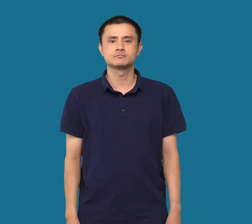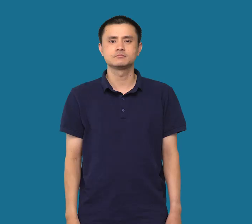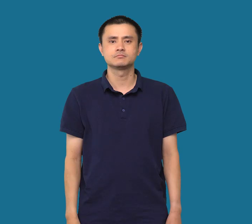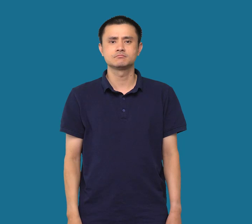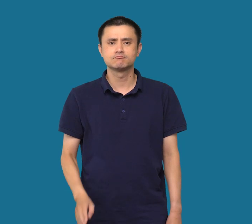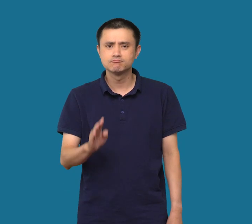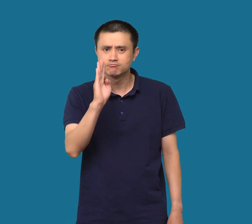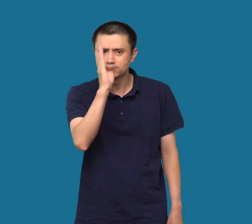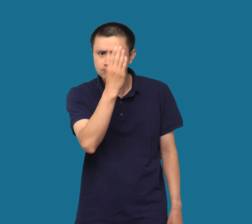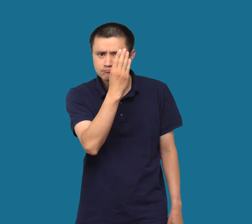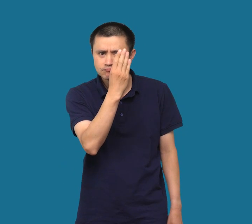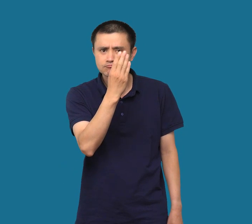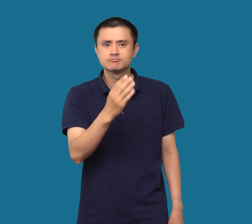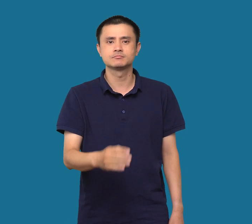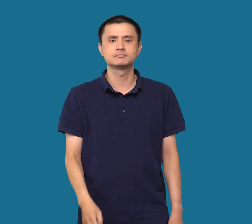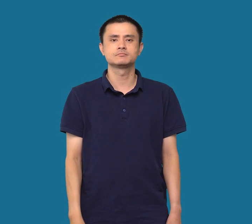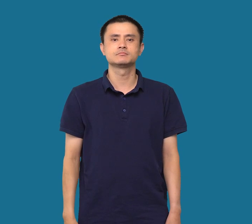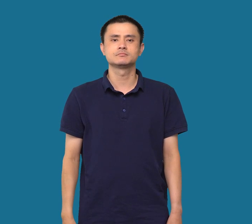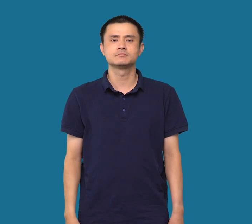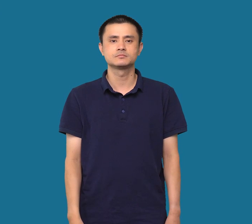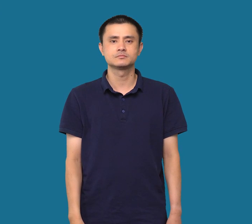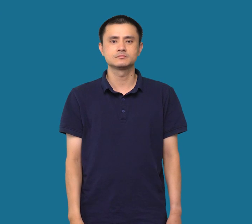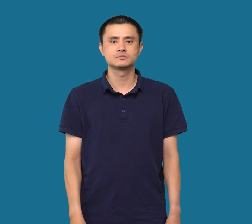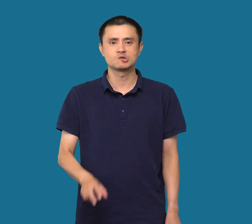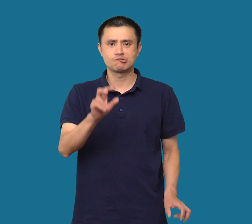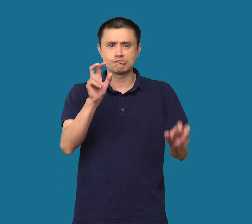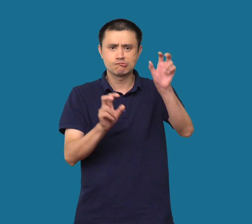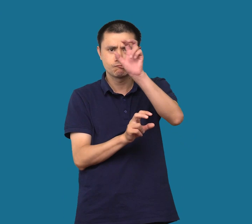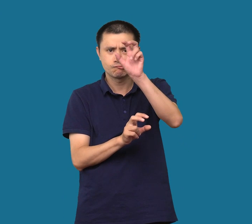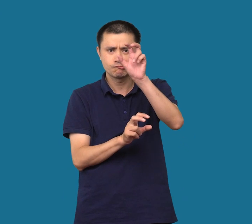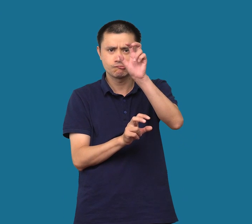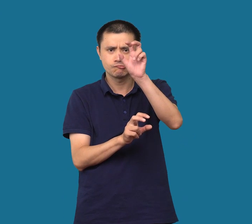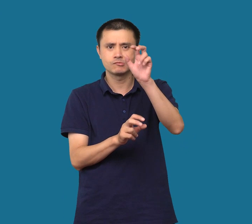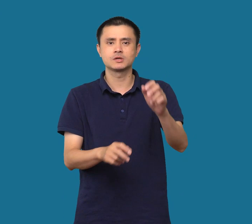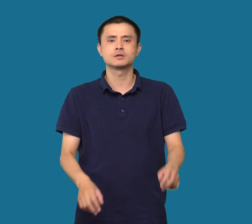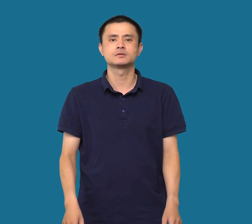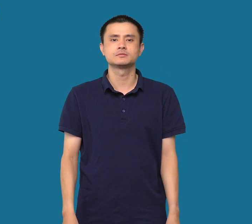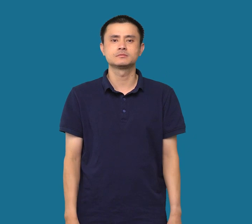phản bội